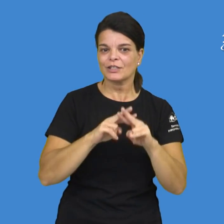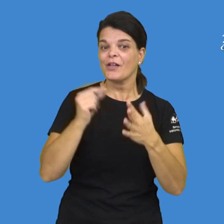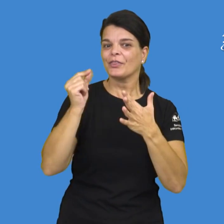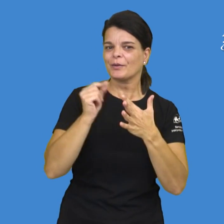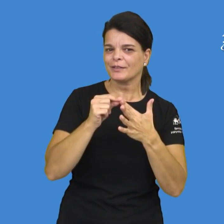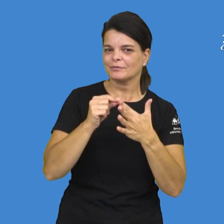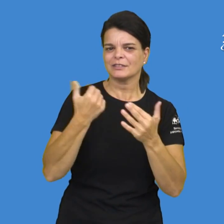diabetes